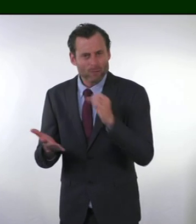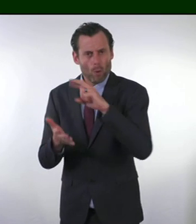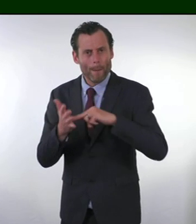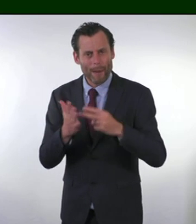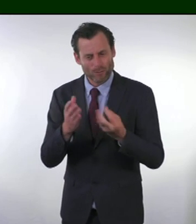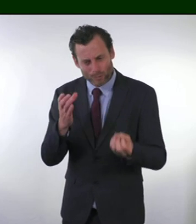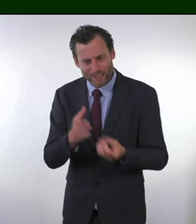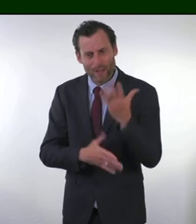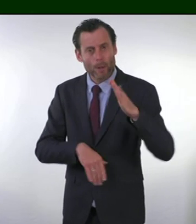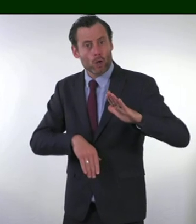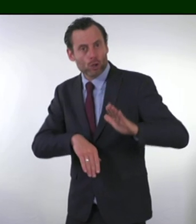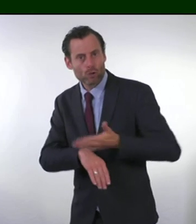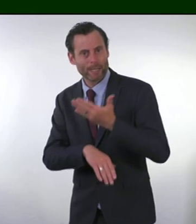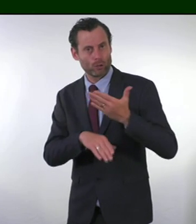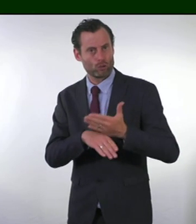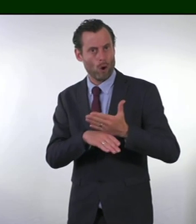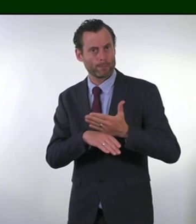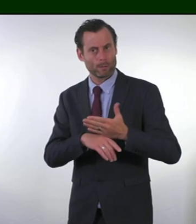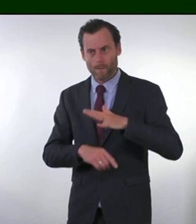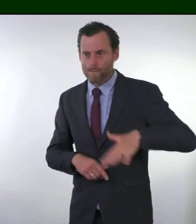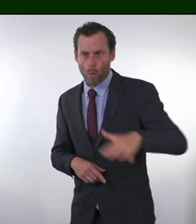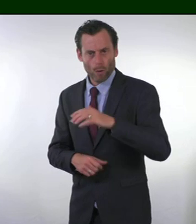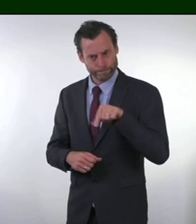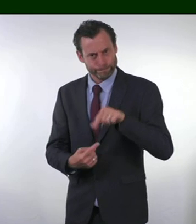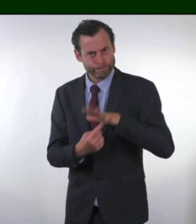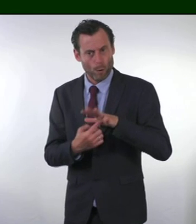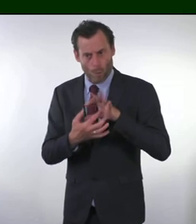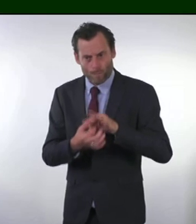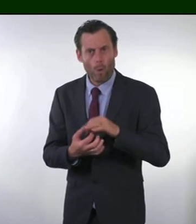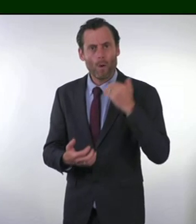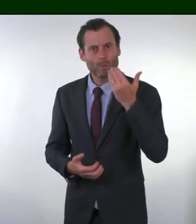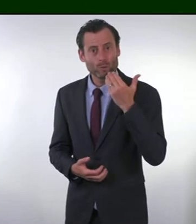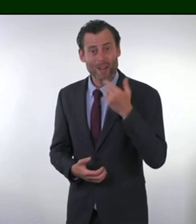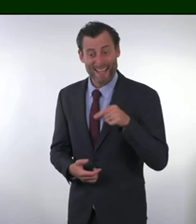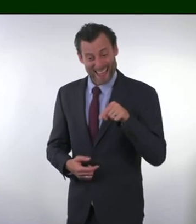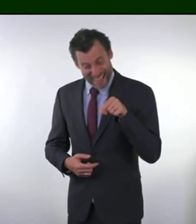This is a moment when our country needs its Government to help Britain through.